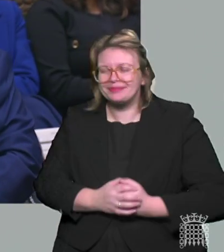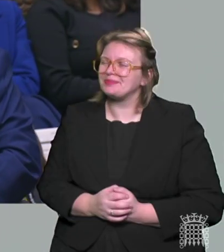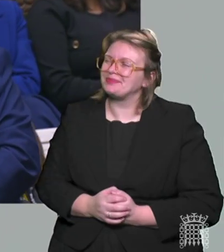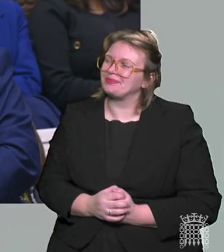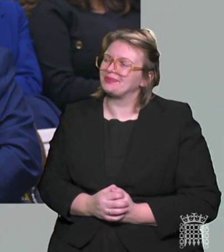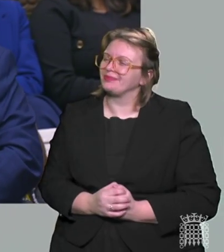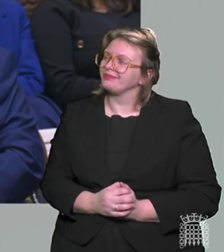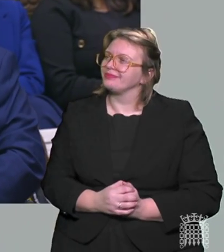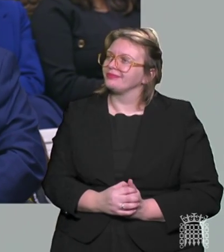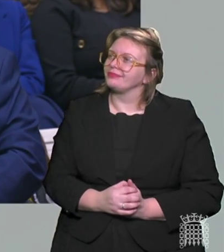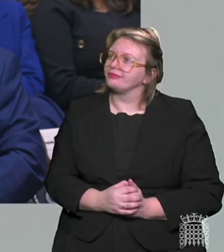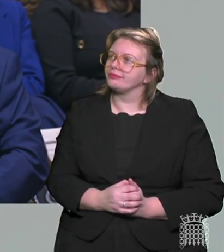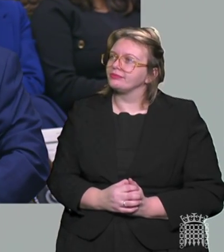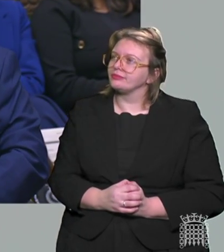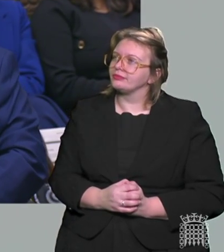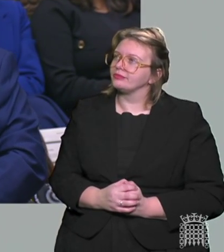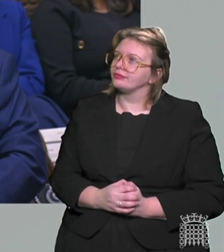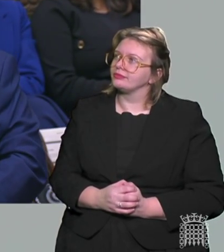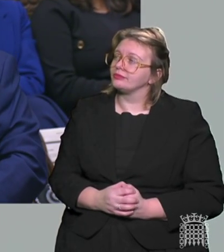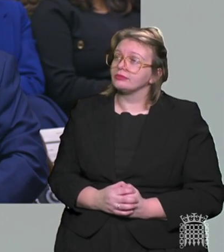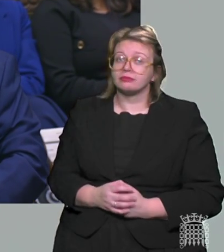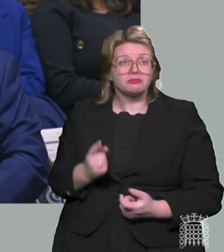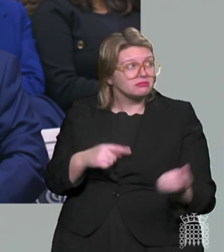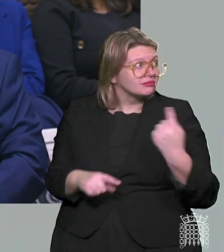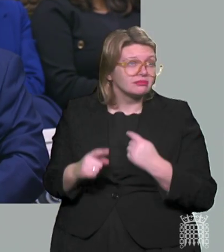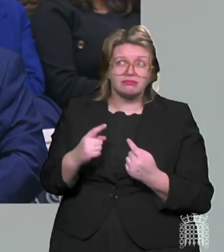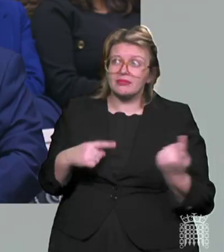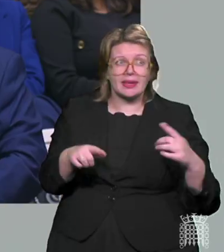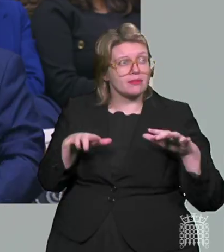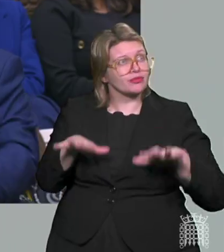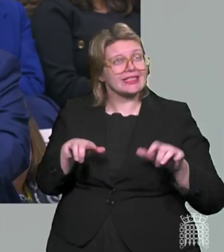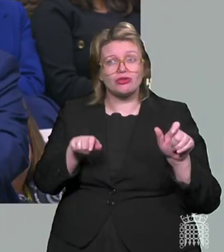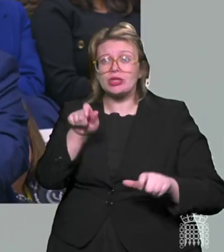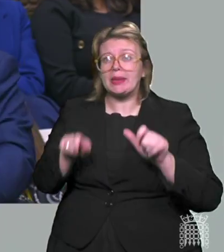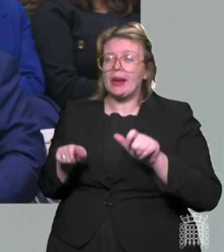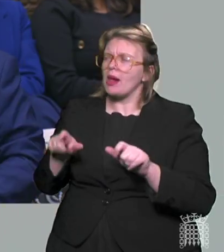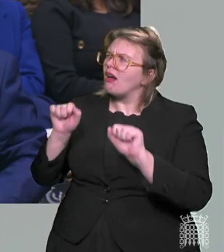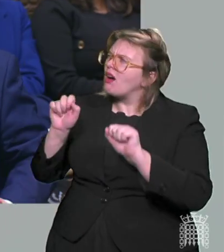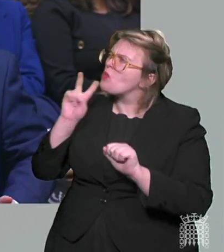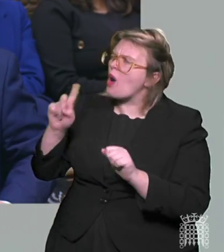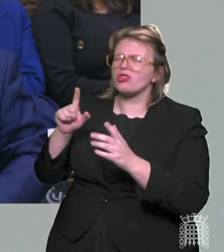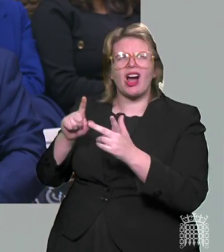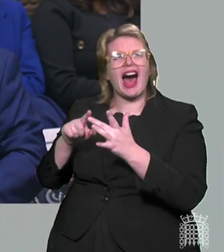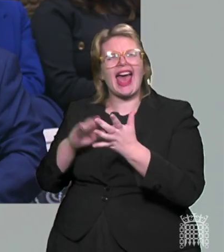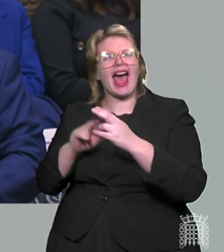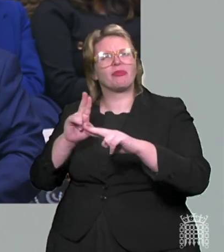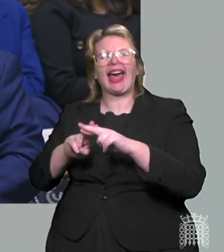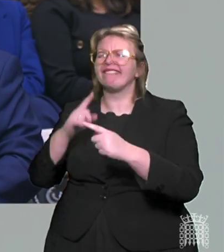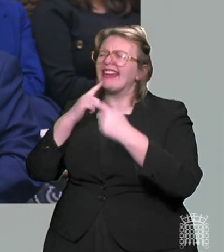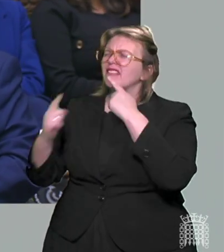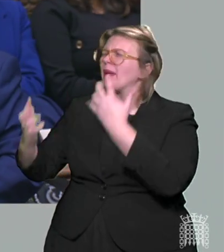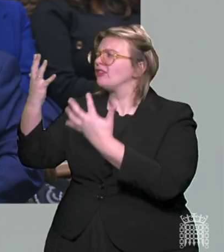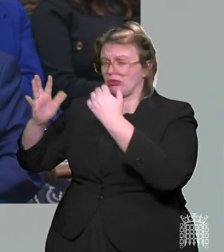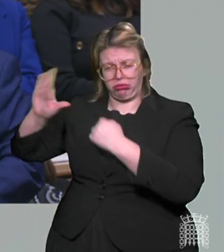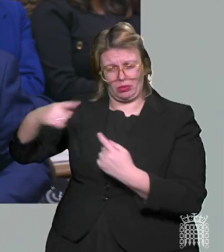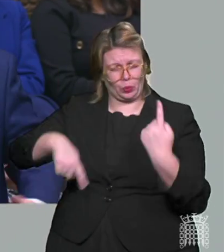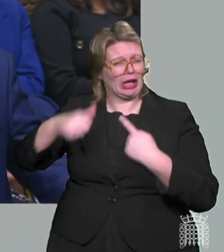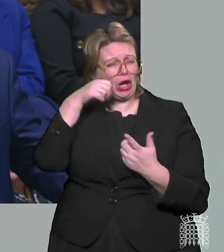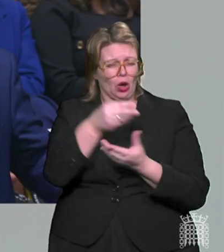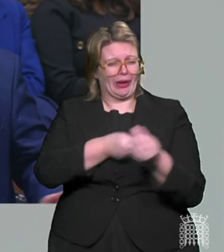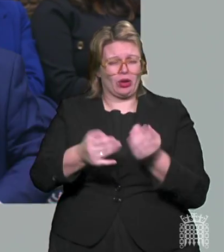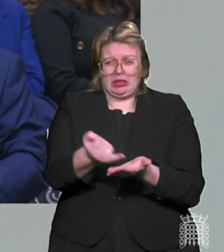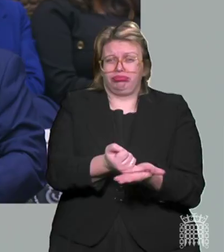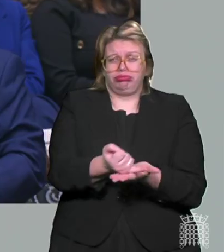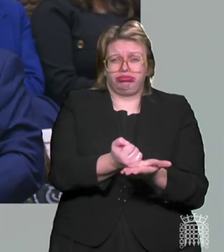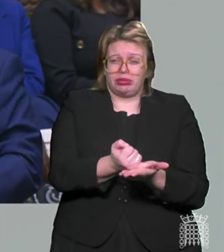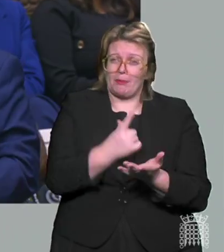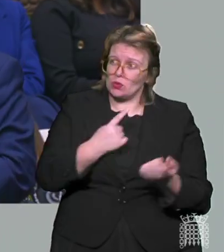Ordinary people did not need to hear an IMF forecast to understand that the UK economy is the worst performer among the leading nations in the world.